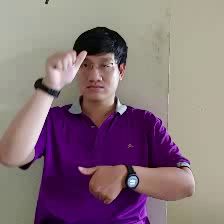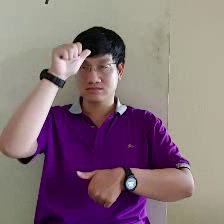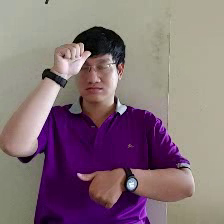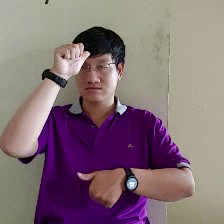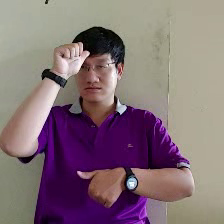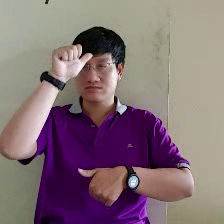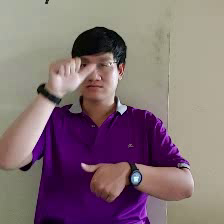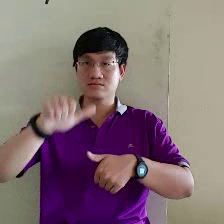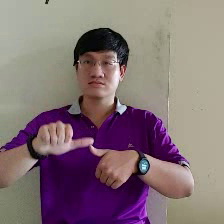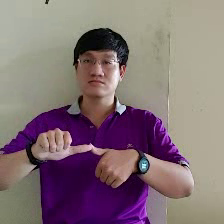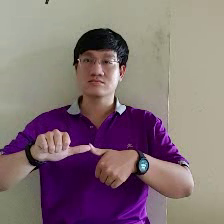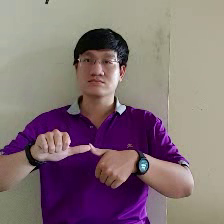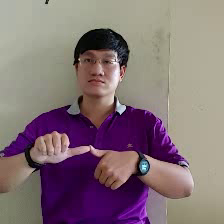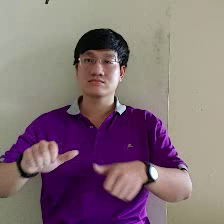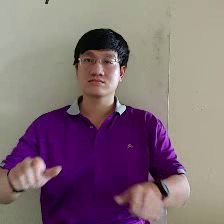Nhớ